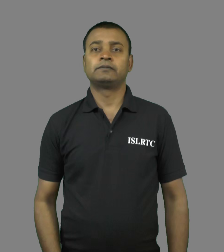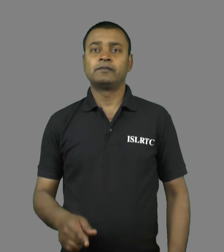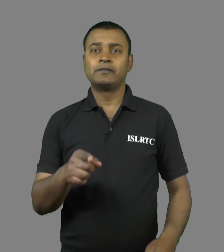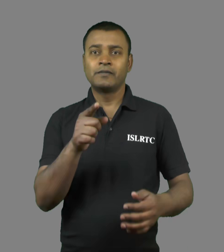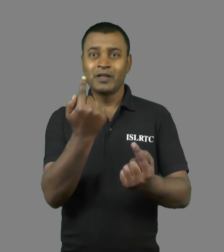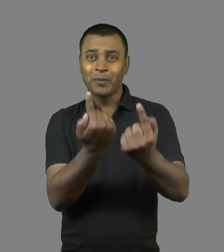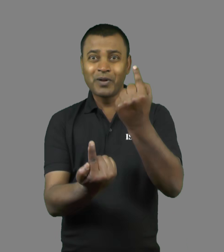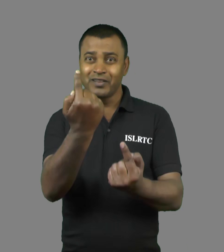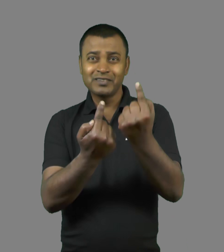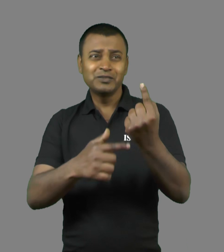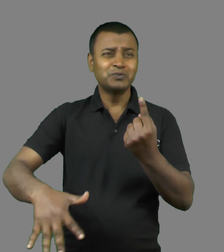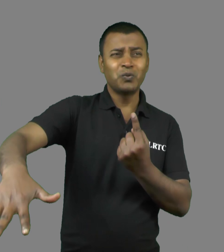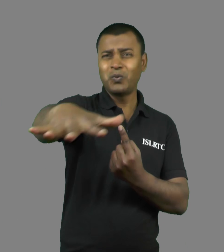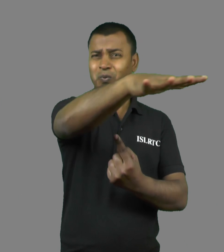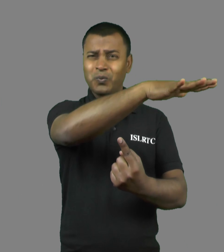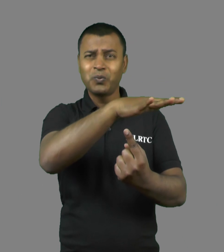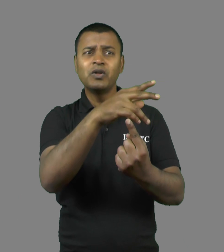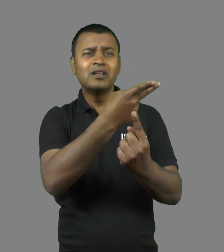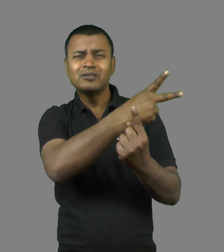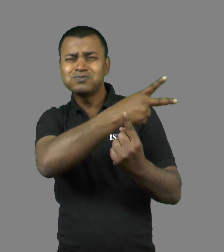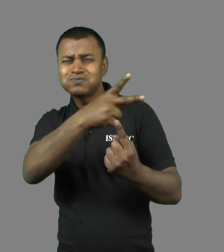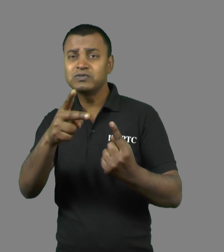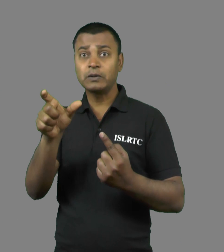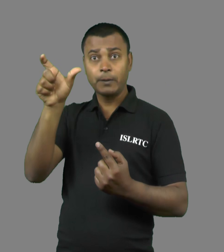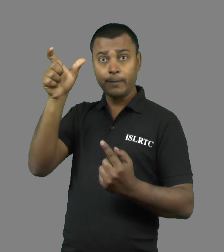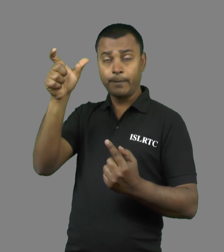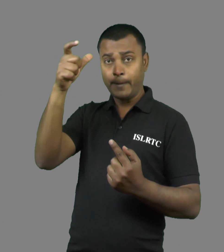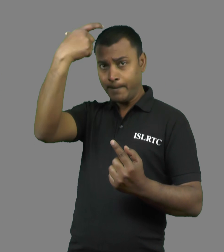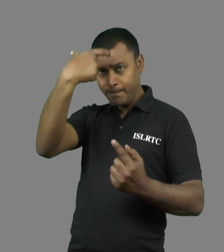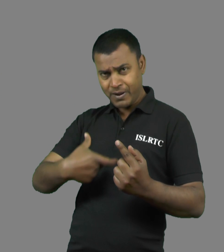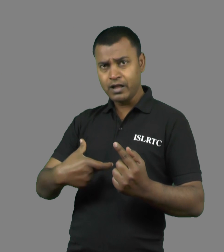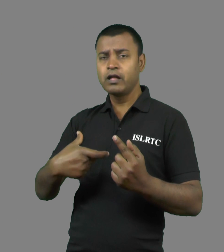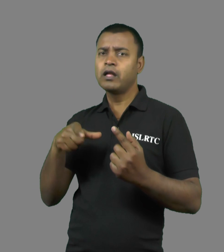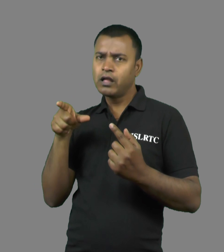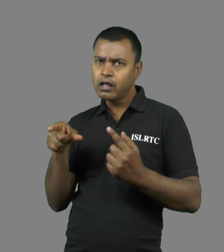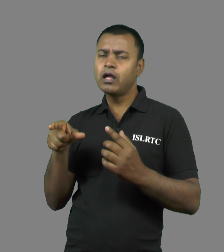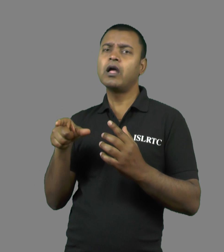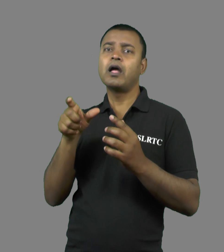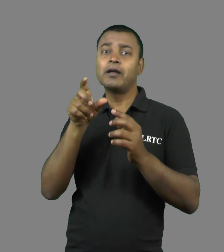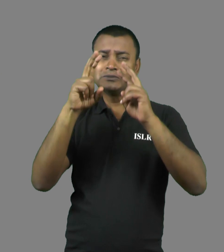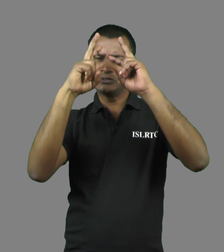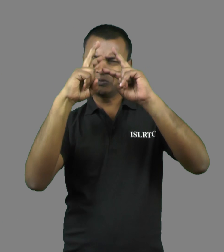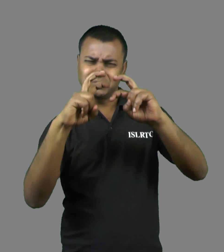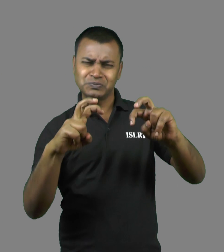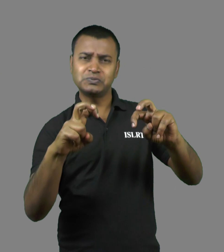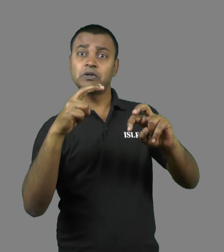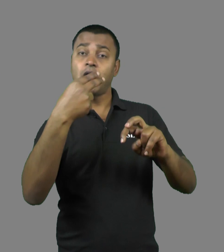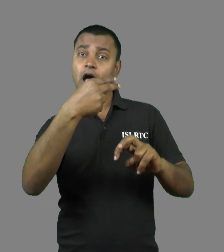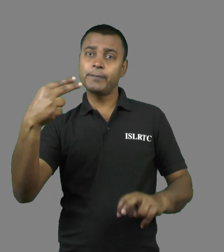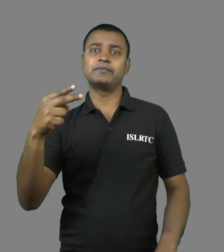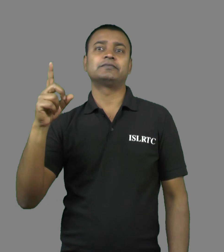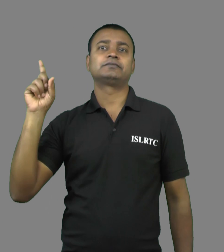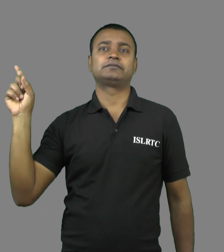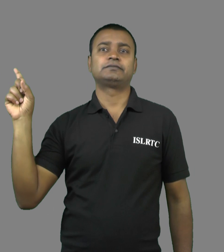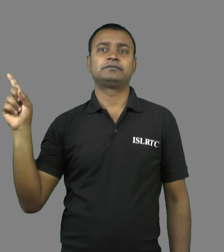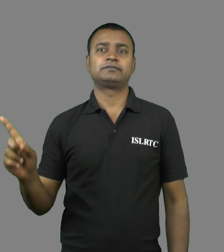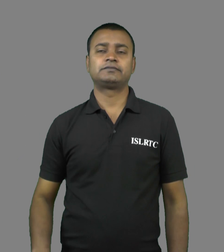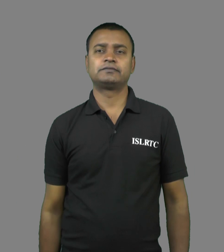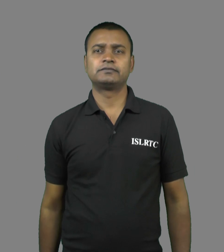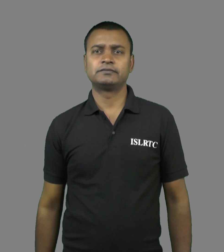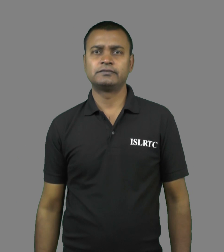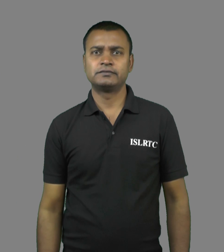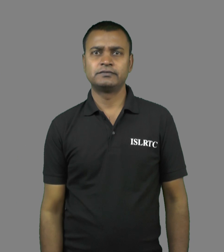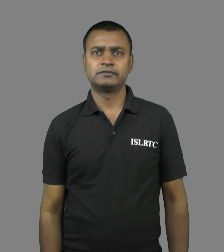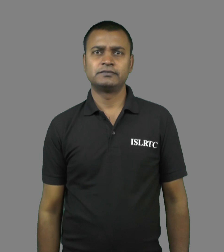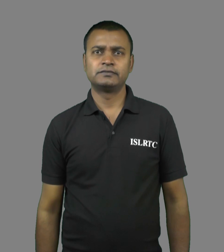Research Farm